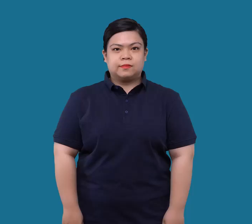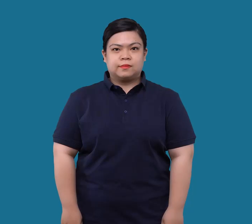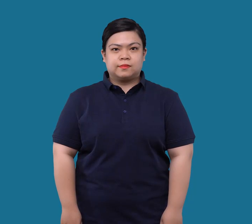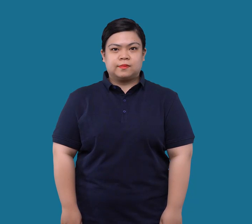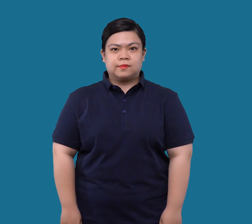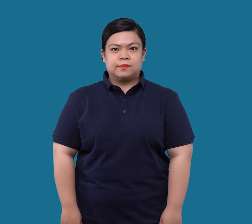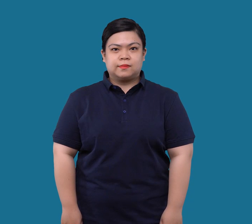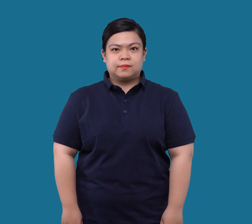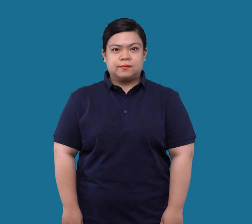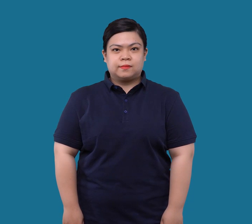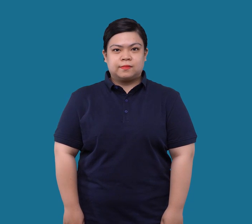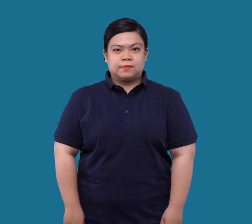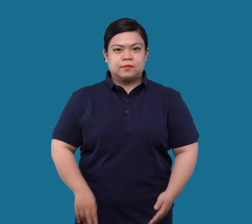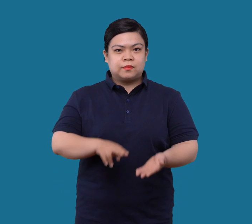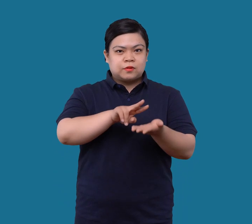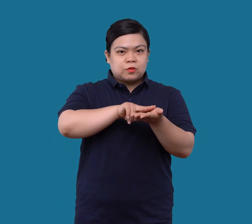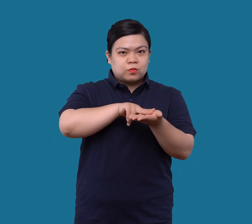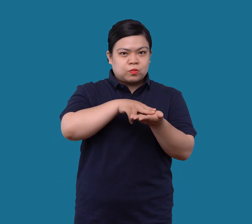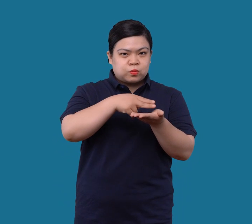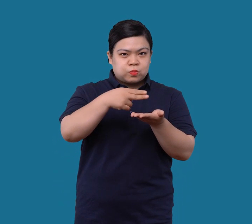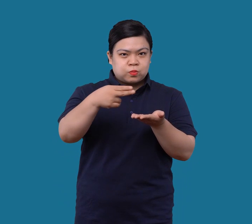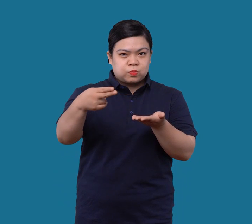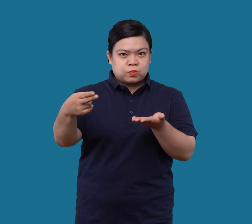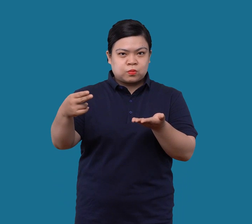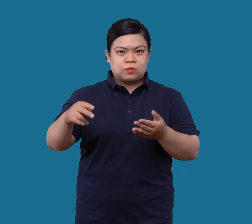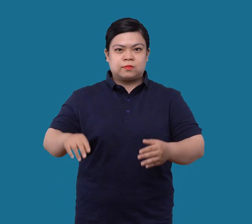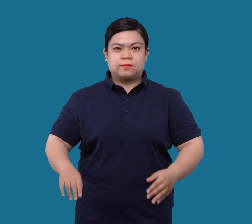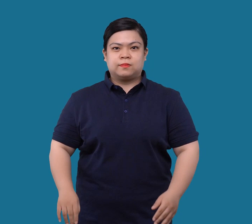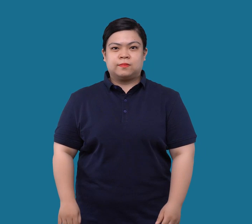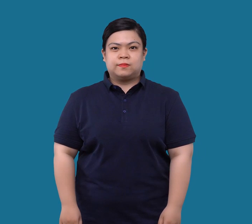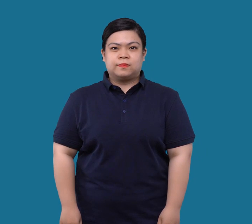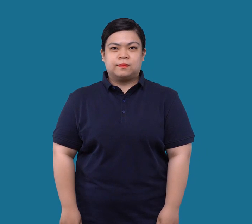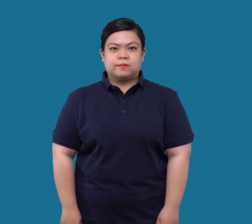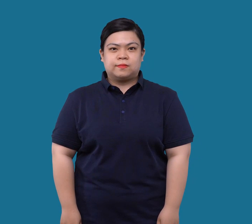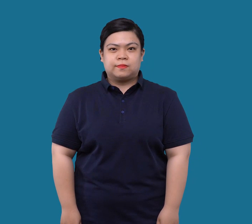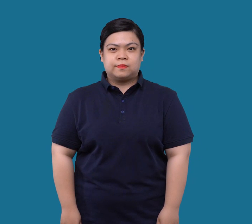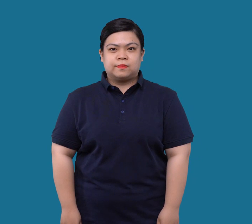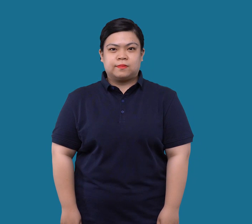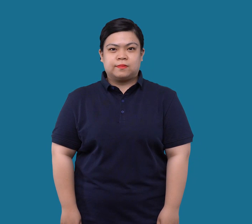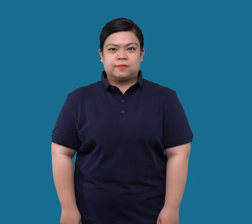bánh cuốn